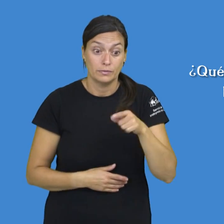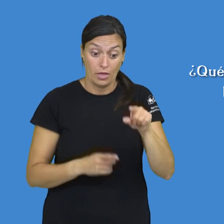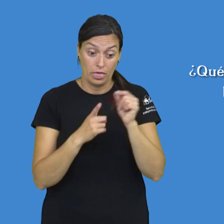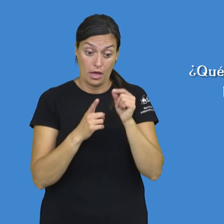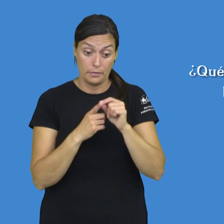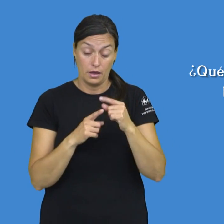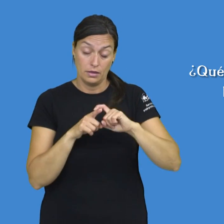diabetes